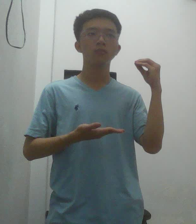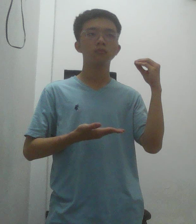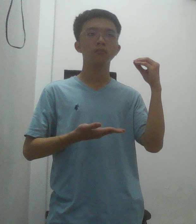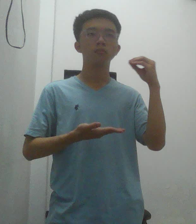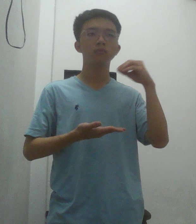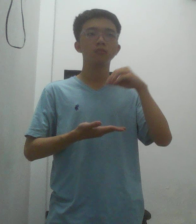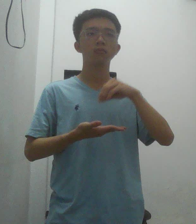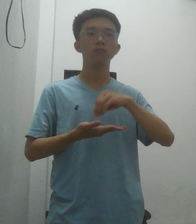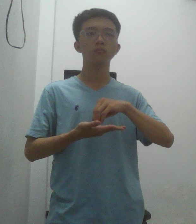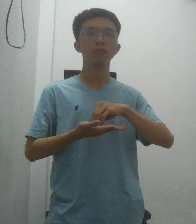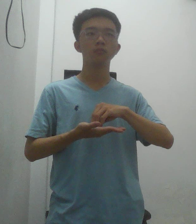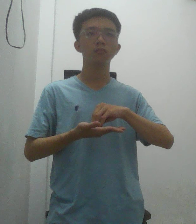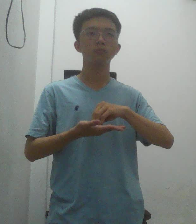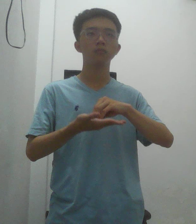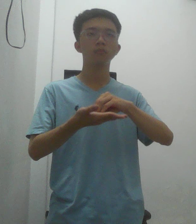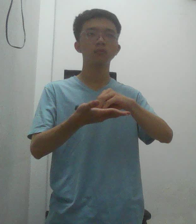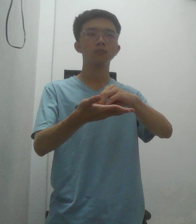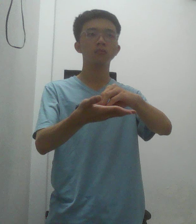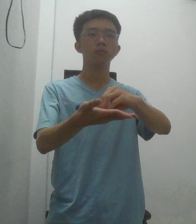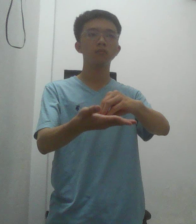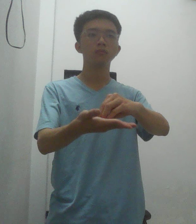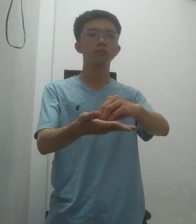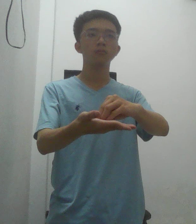san pham